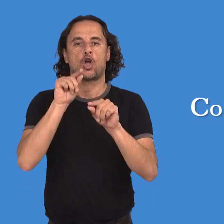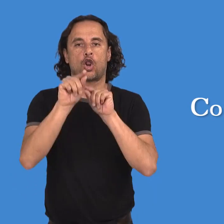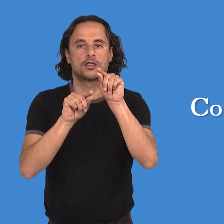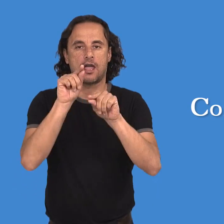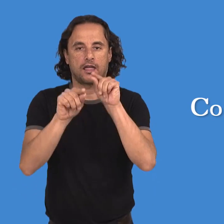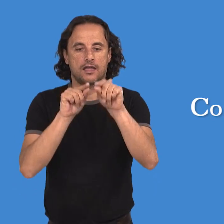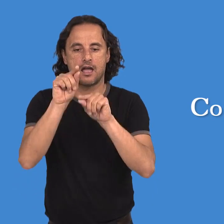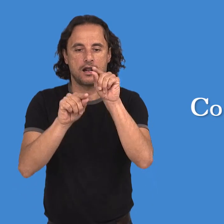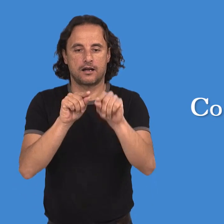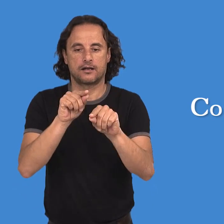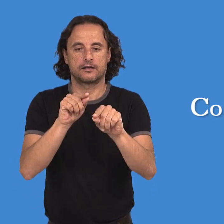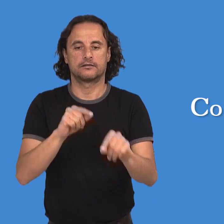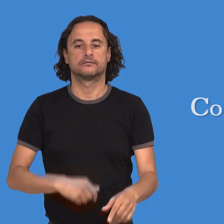virus